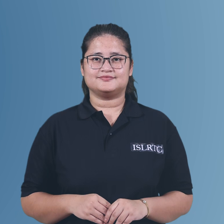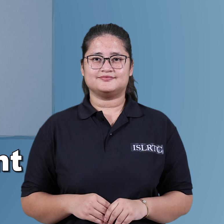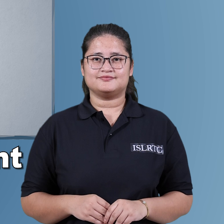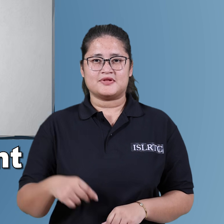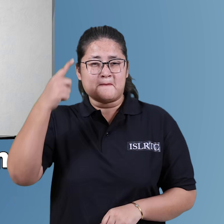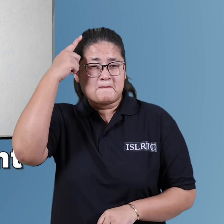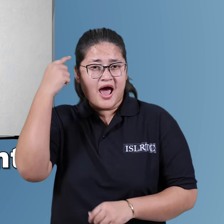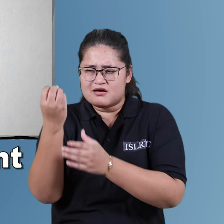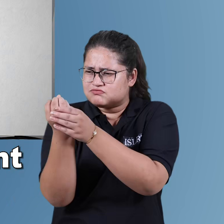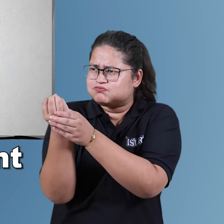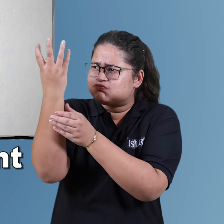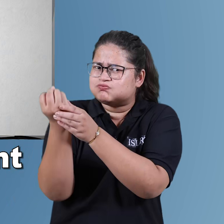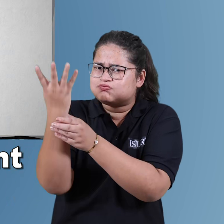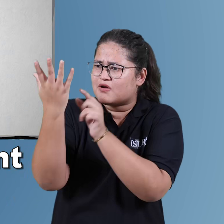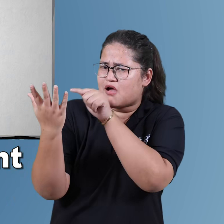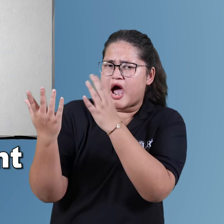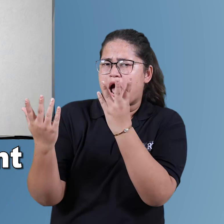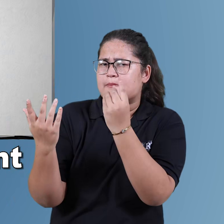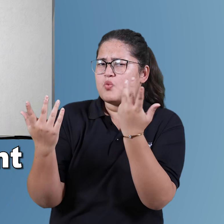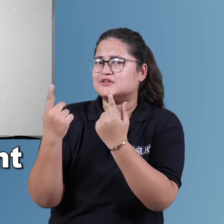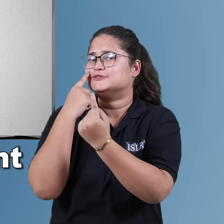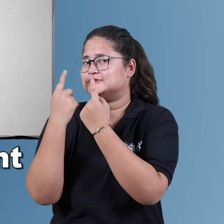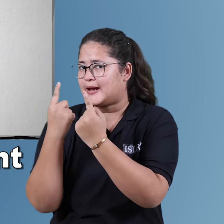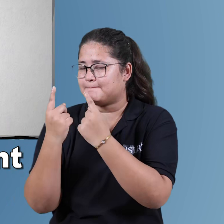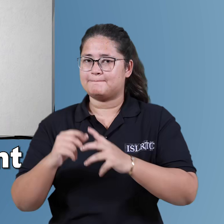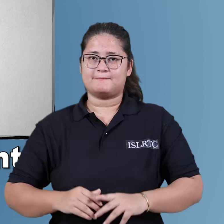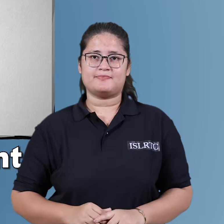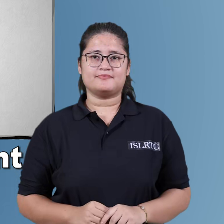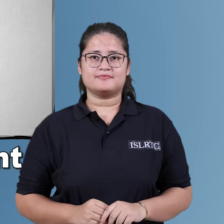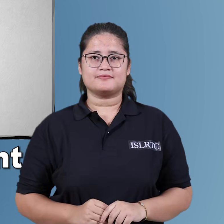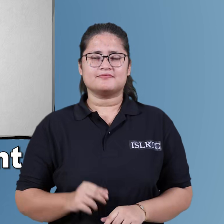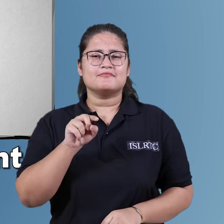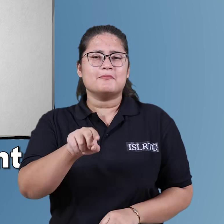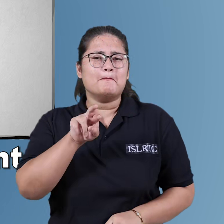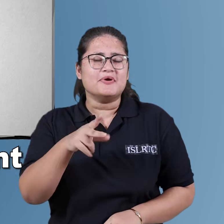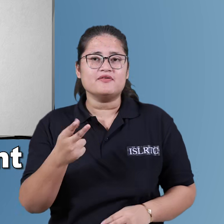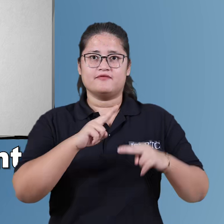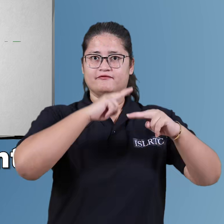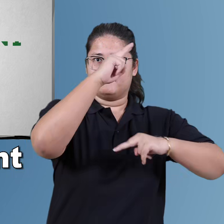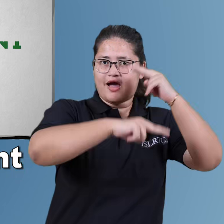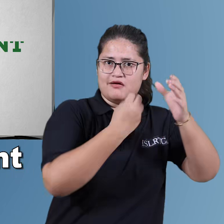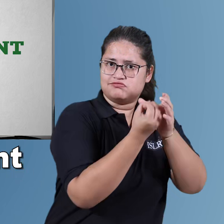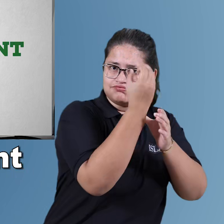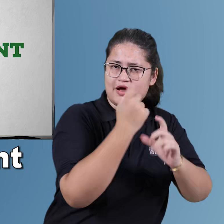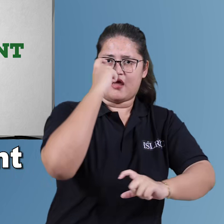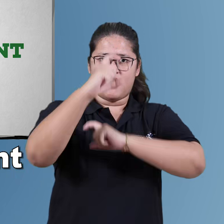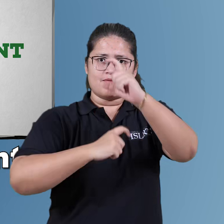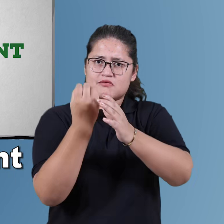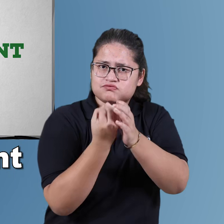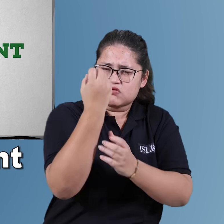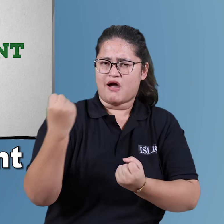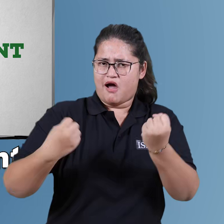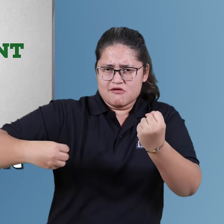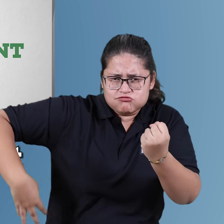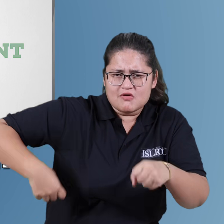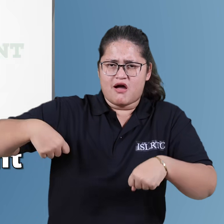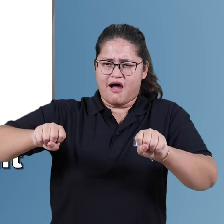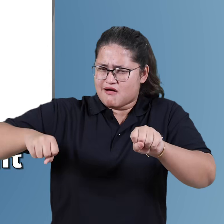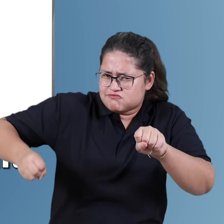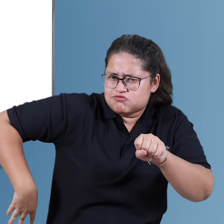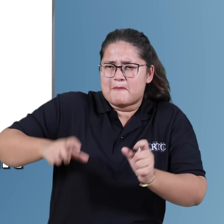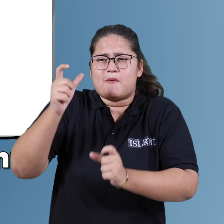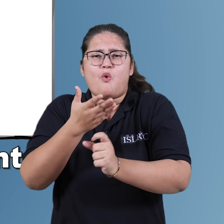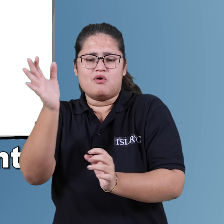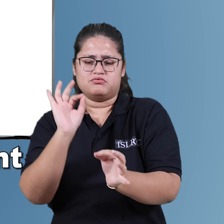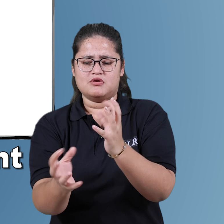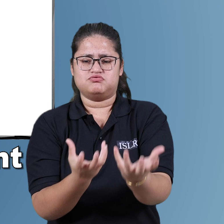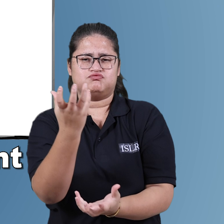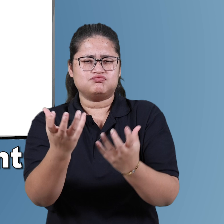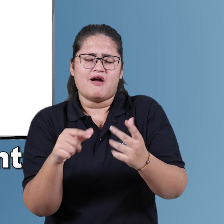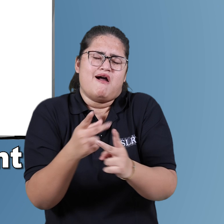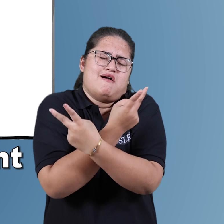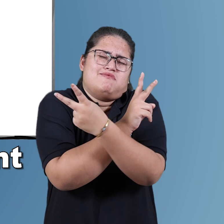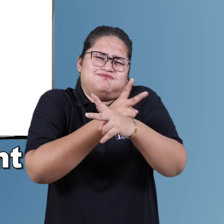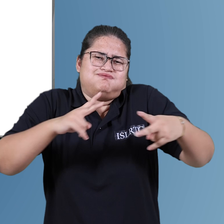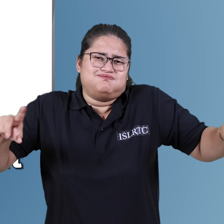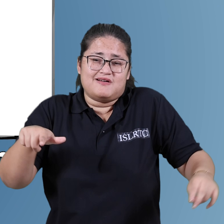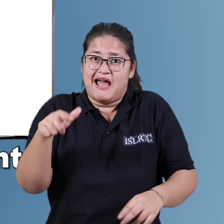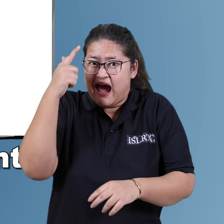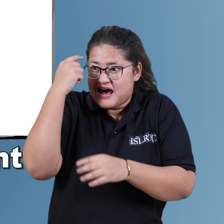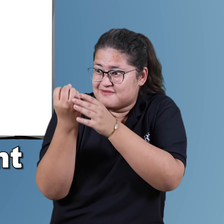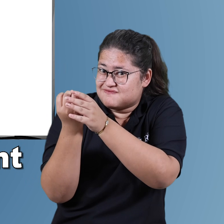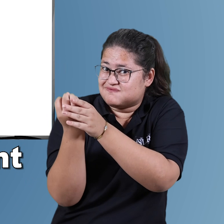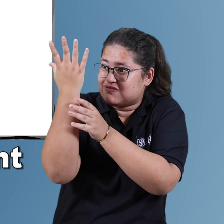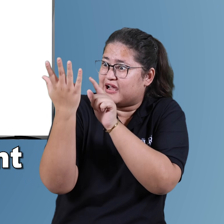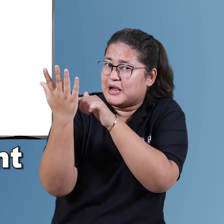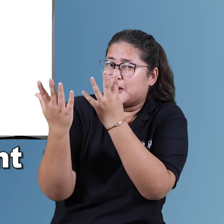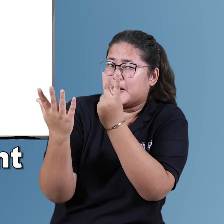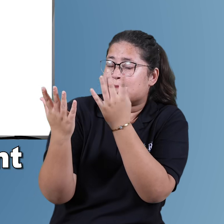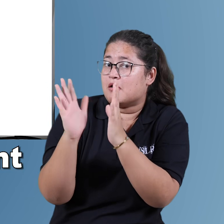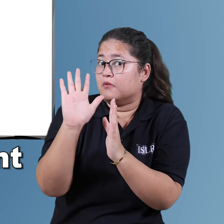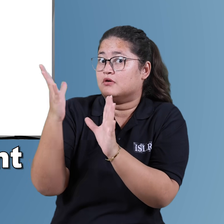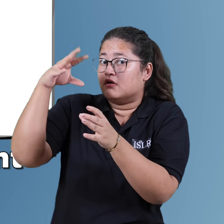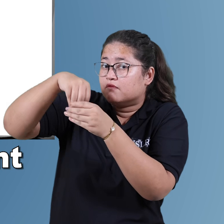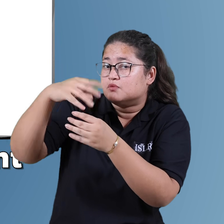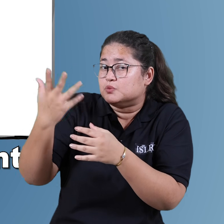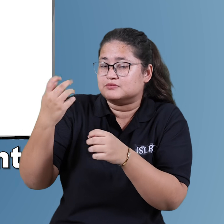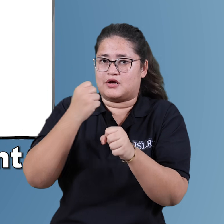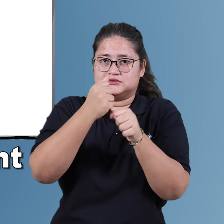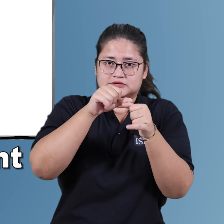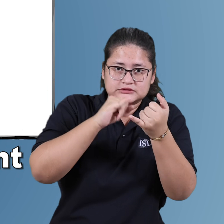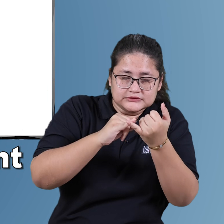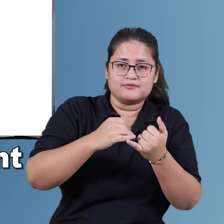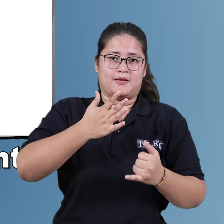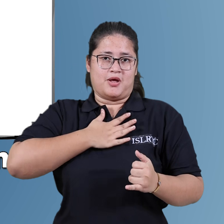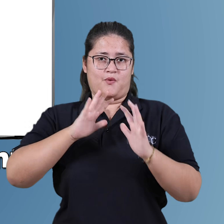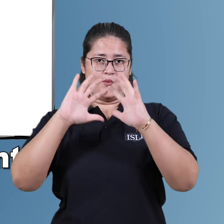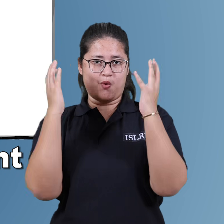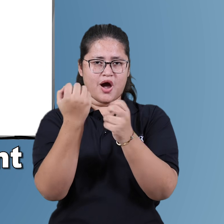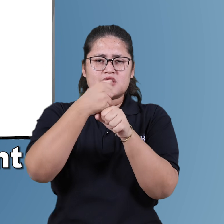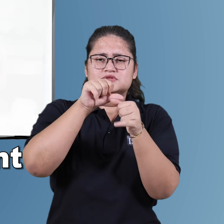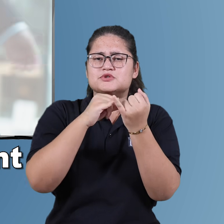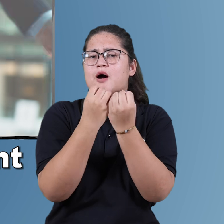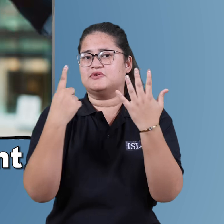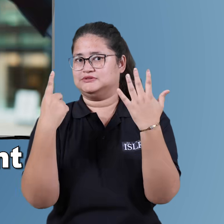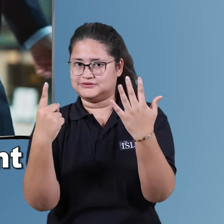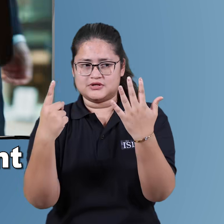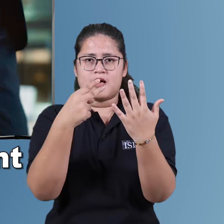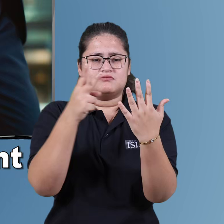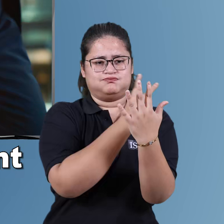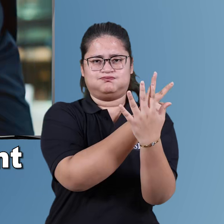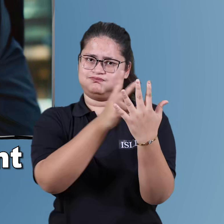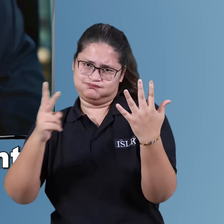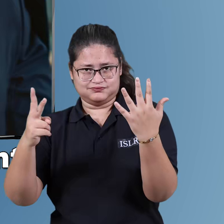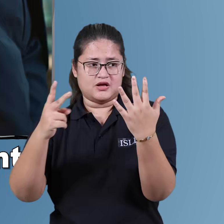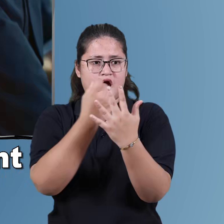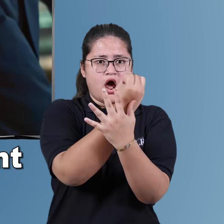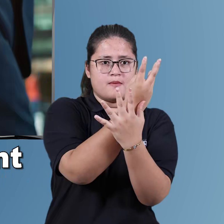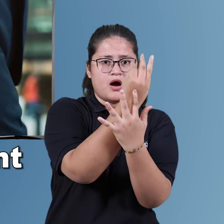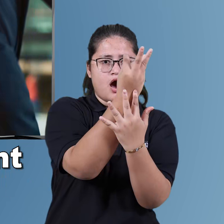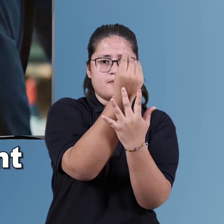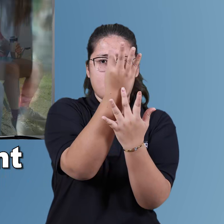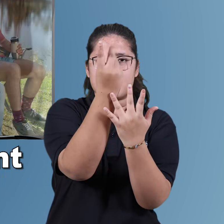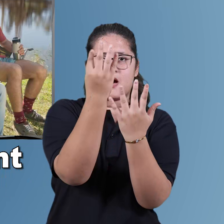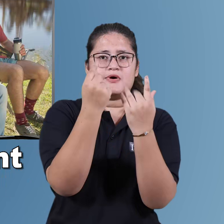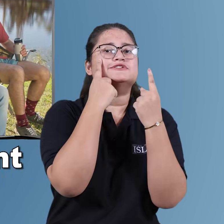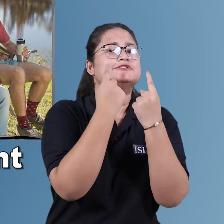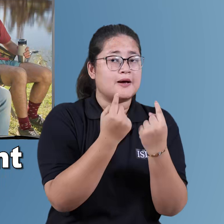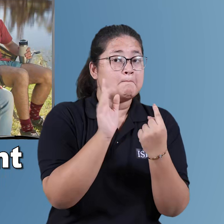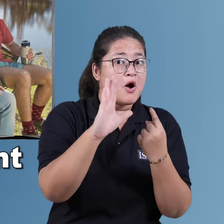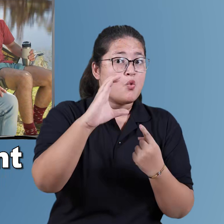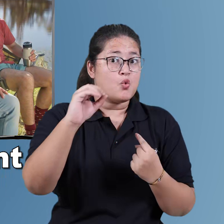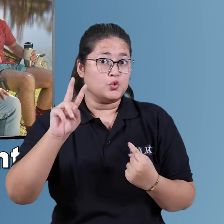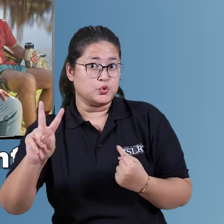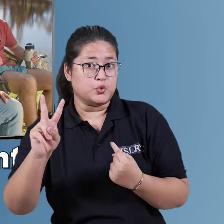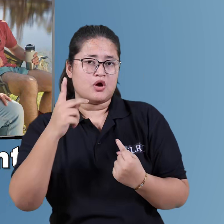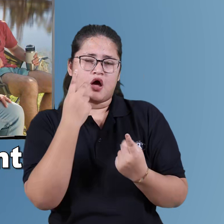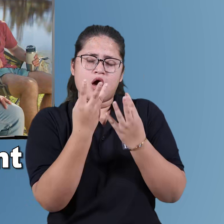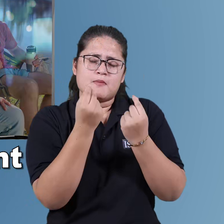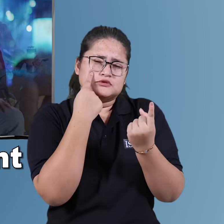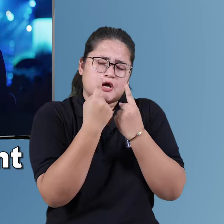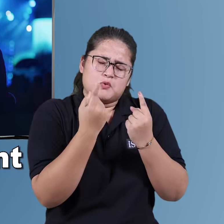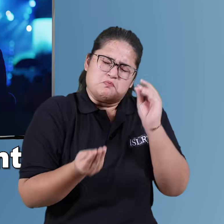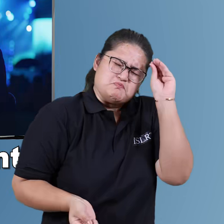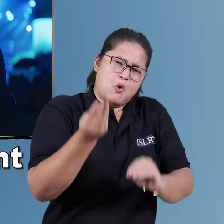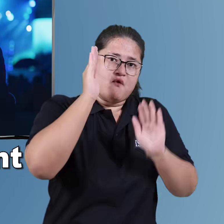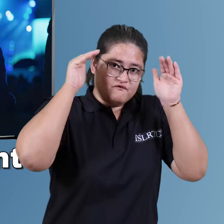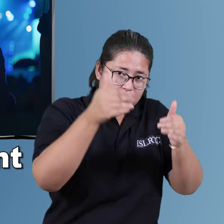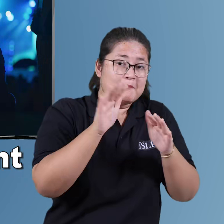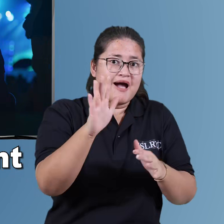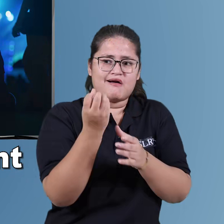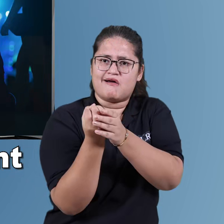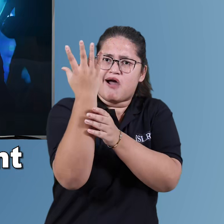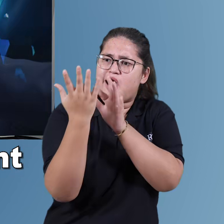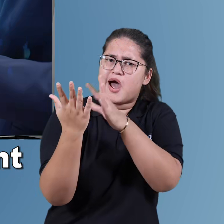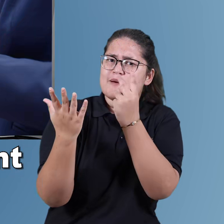Carbon footprint A carbon footprint is the total amount of greenhouse gases, mainly carbon dioxide (CO2), released by a person, event,